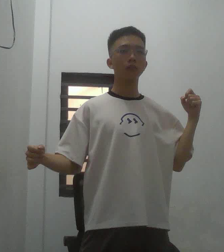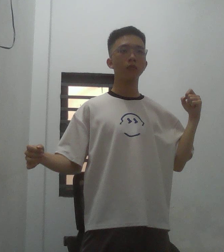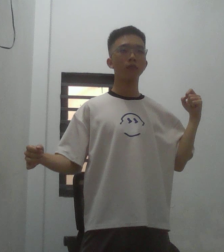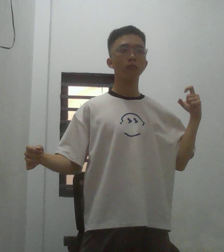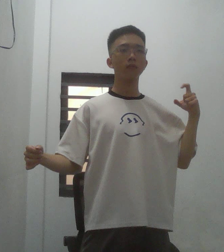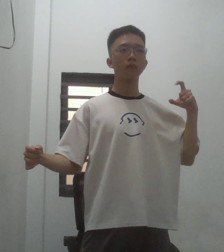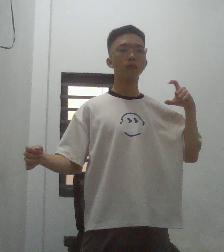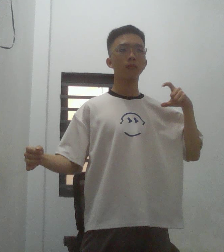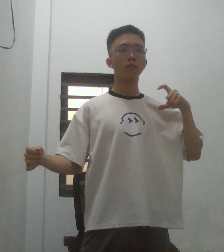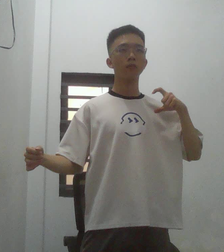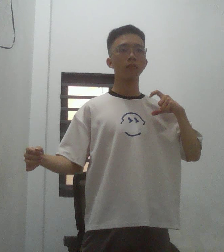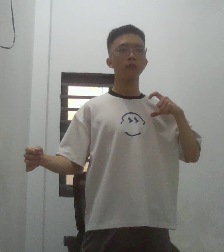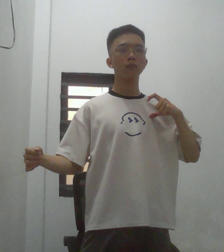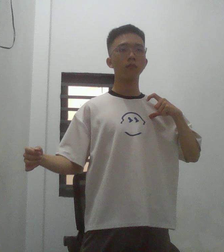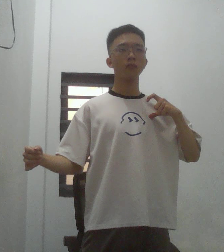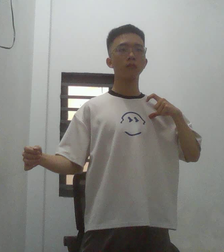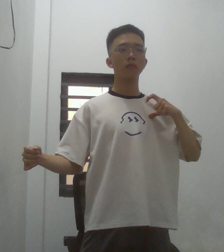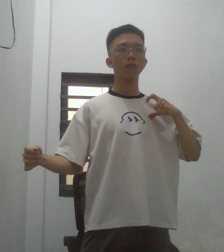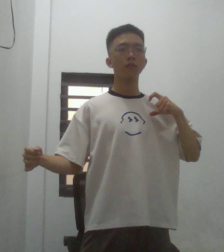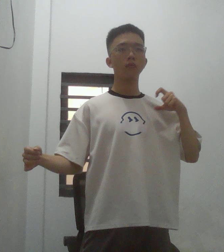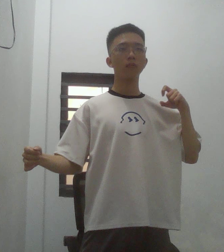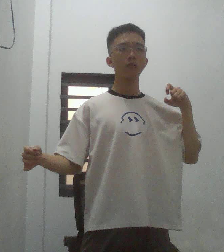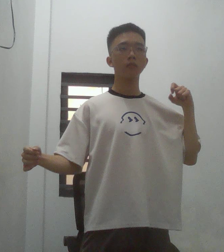giau co